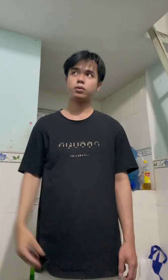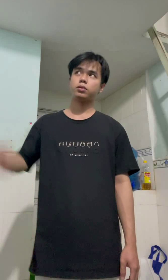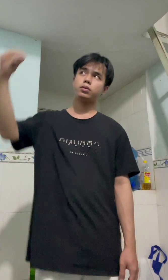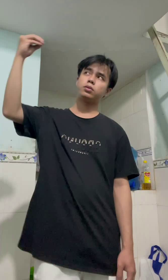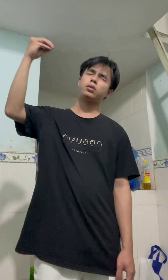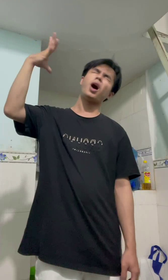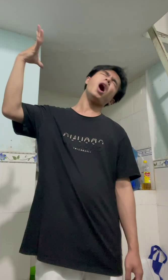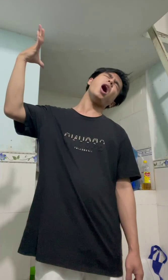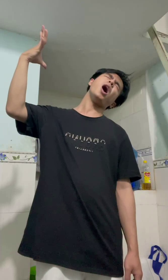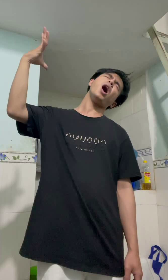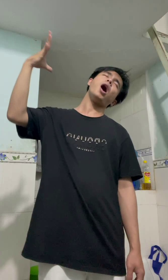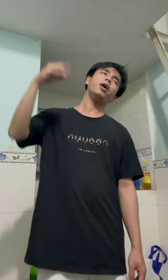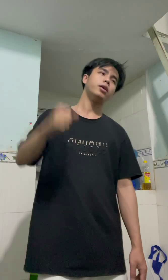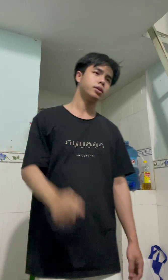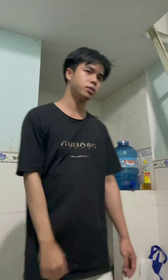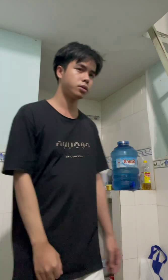troi nang